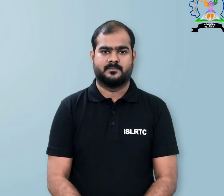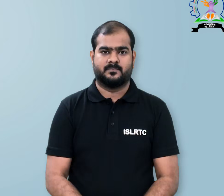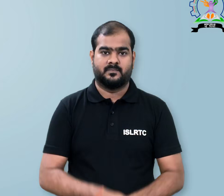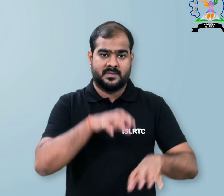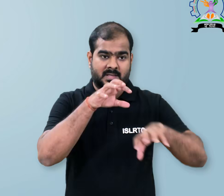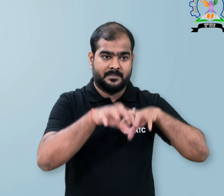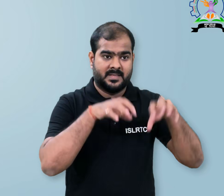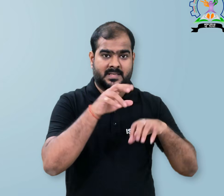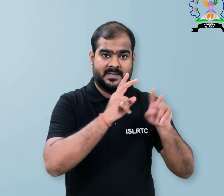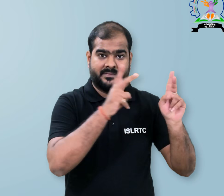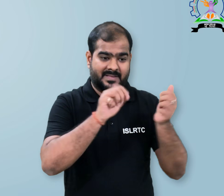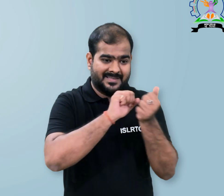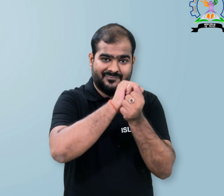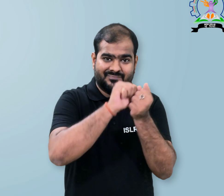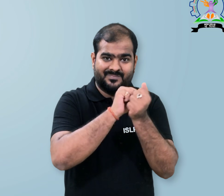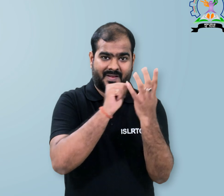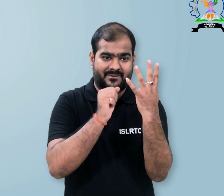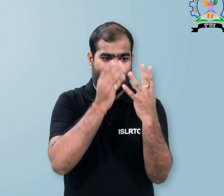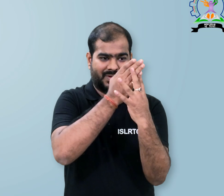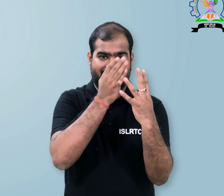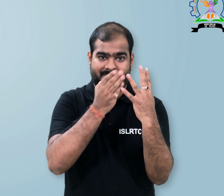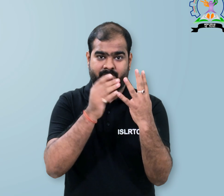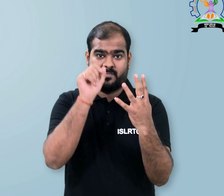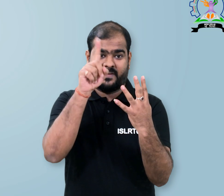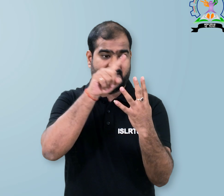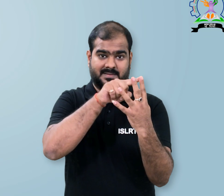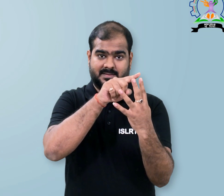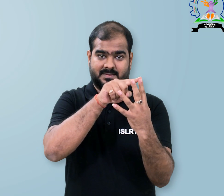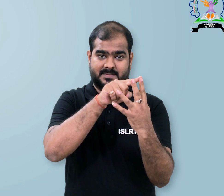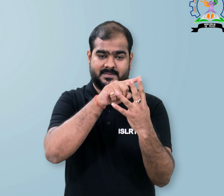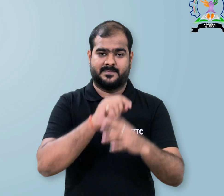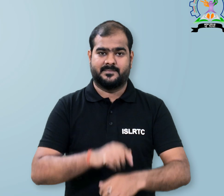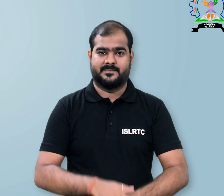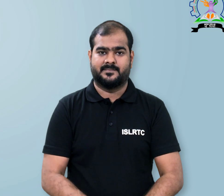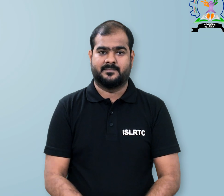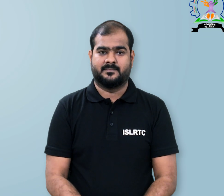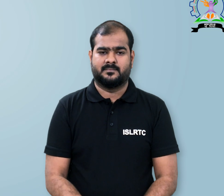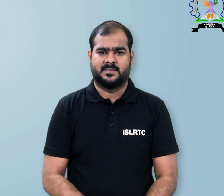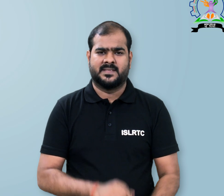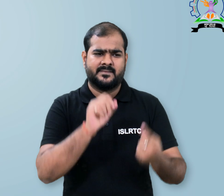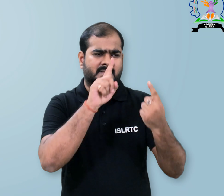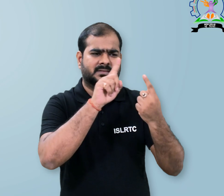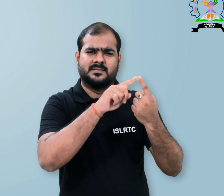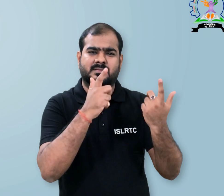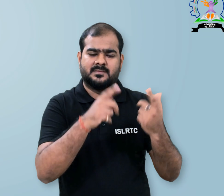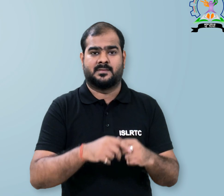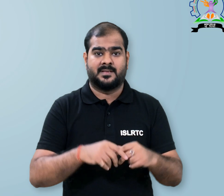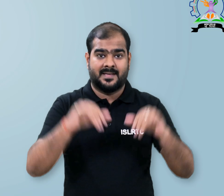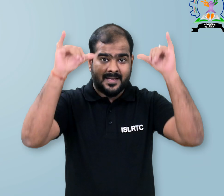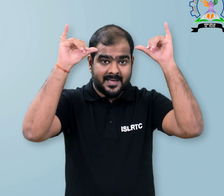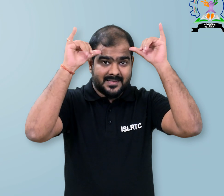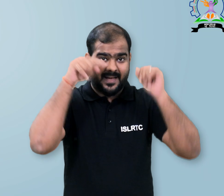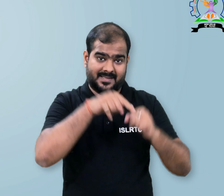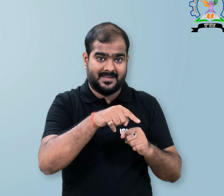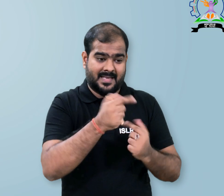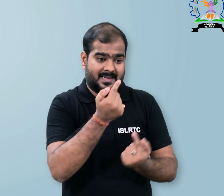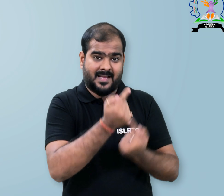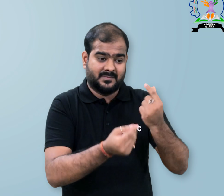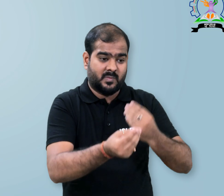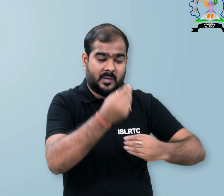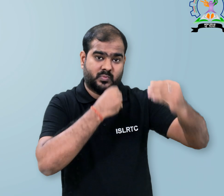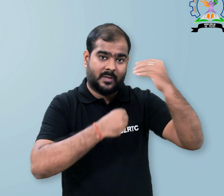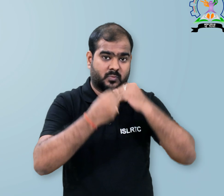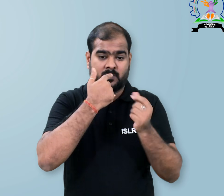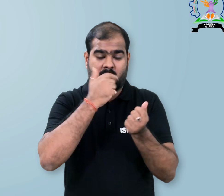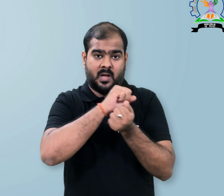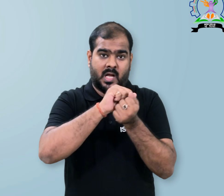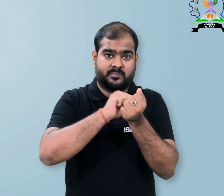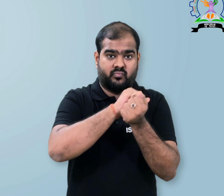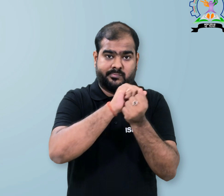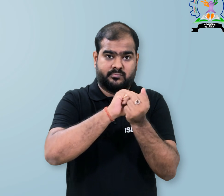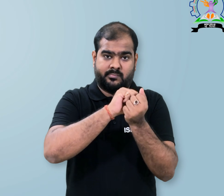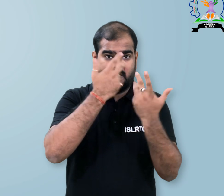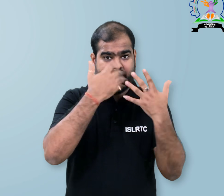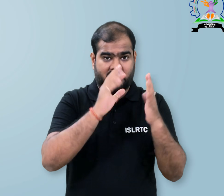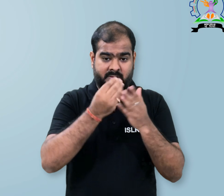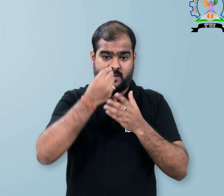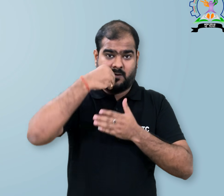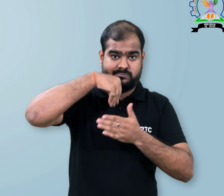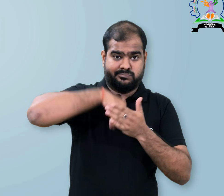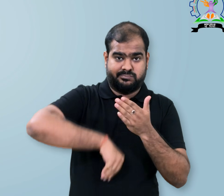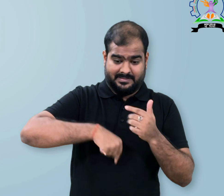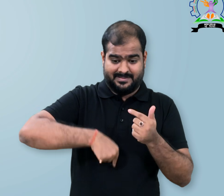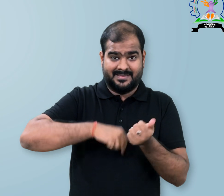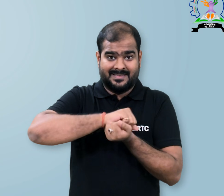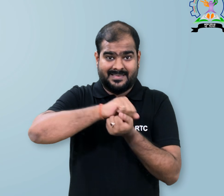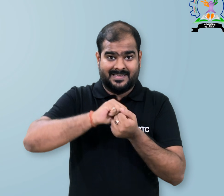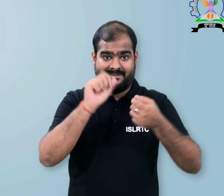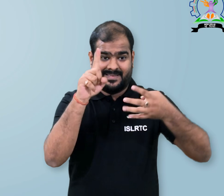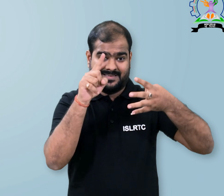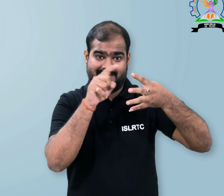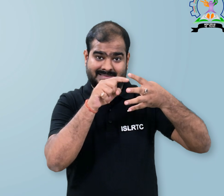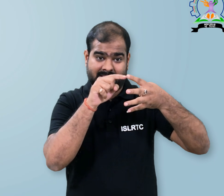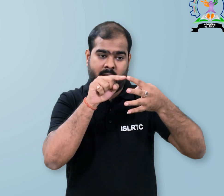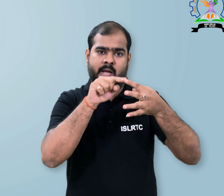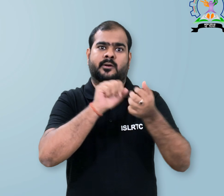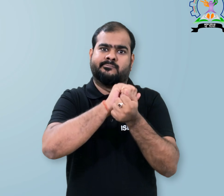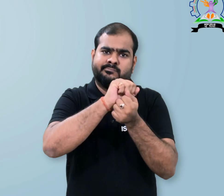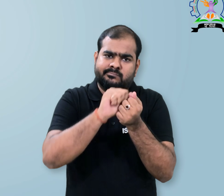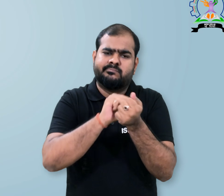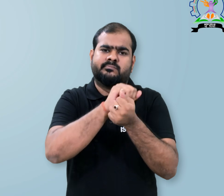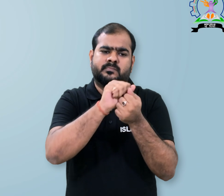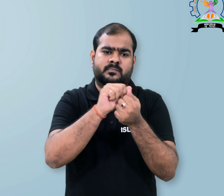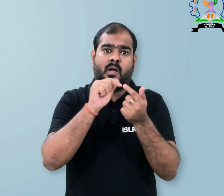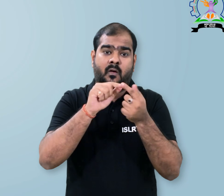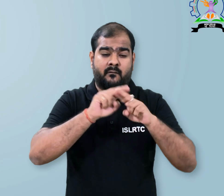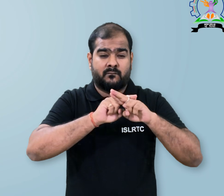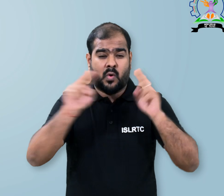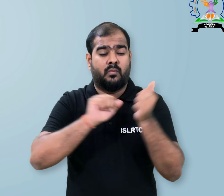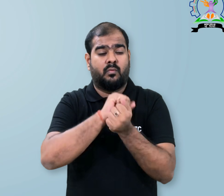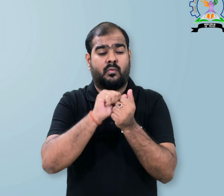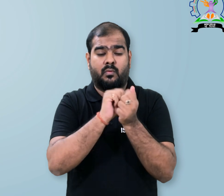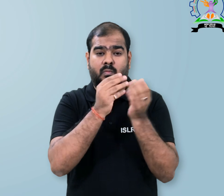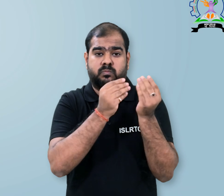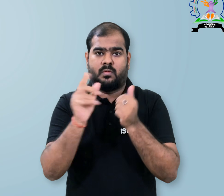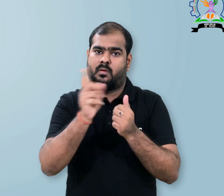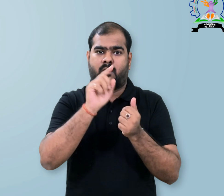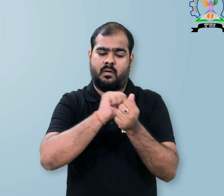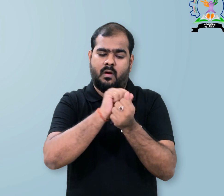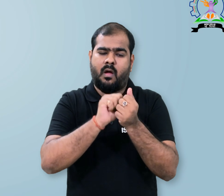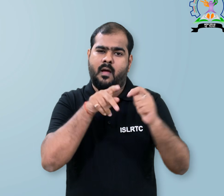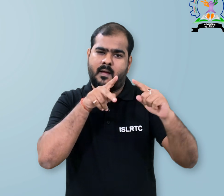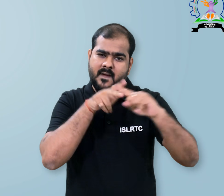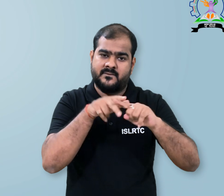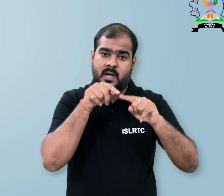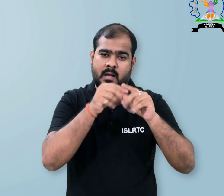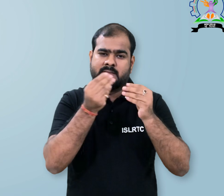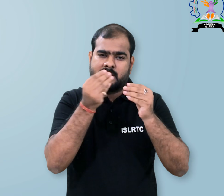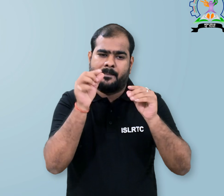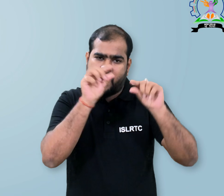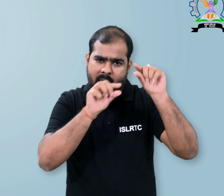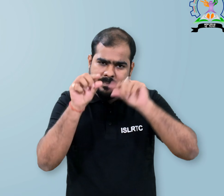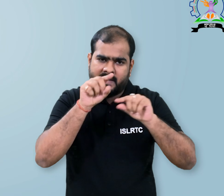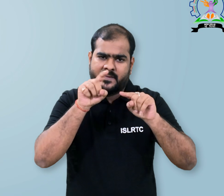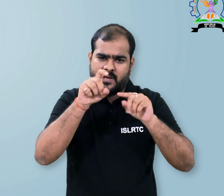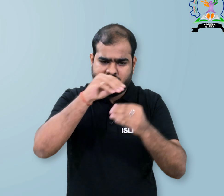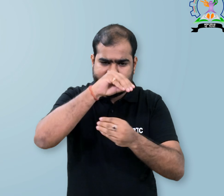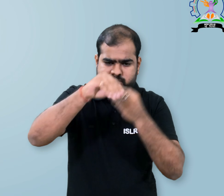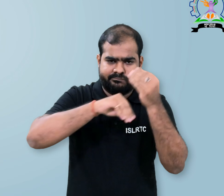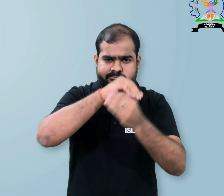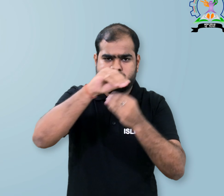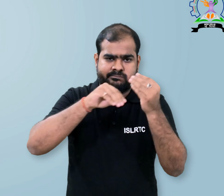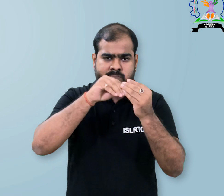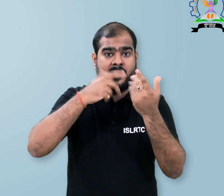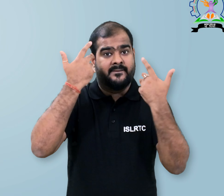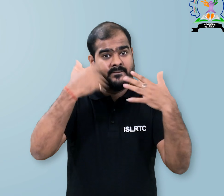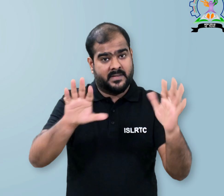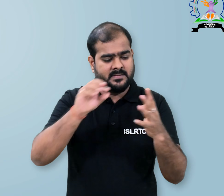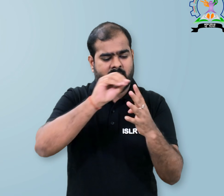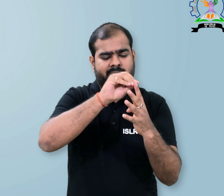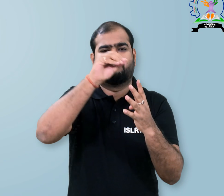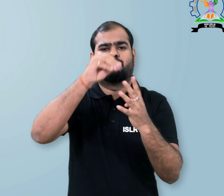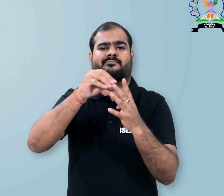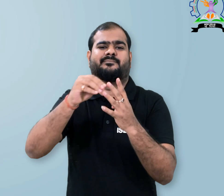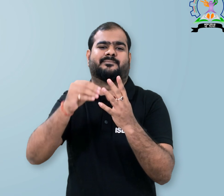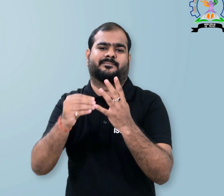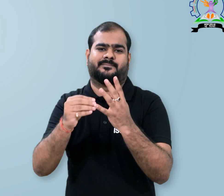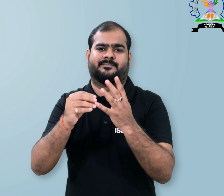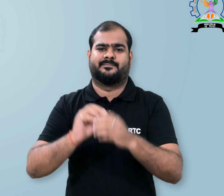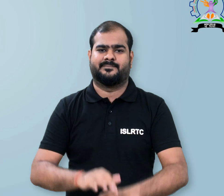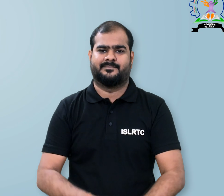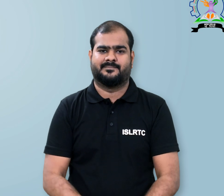Rumen Rumen is the first stomach of a ruminant, which receives food or cud from the oesophagus, partly digests it with the aid of bacteria, and passes it to the reticulum.